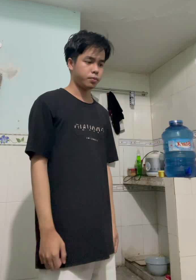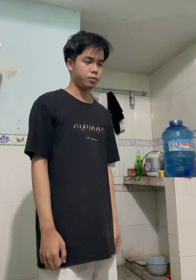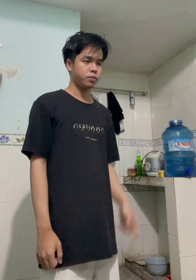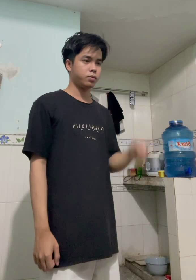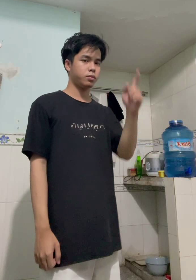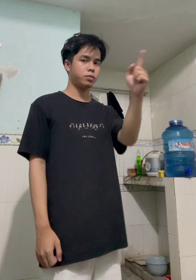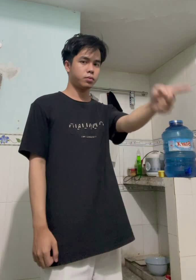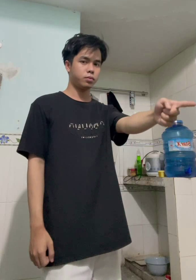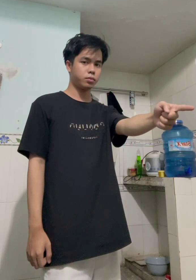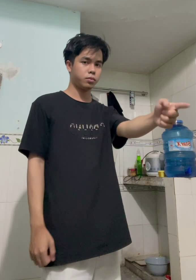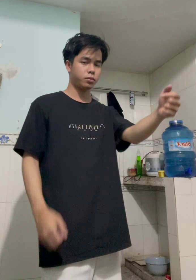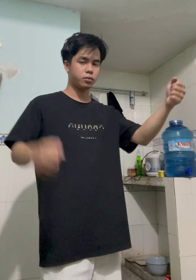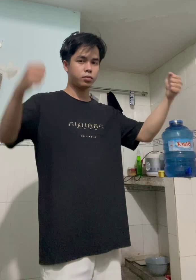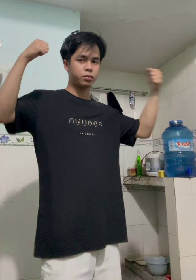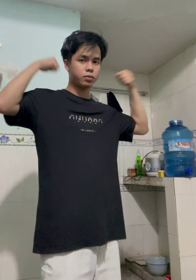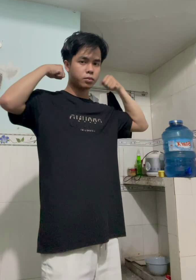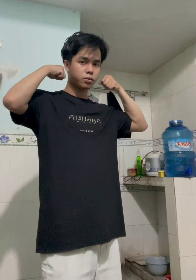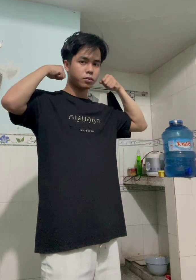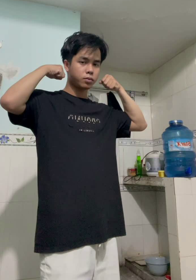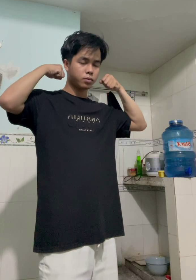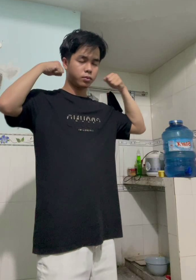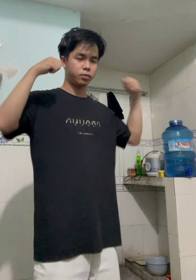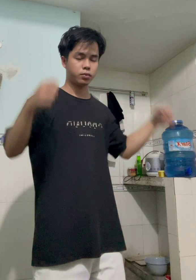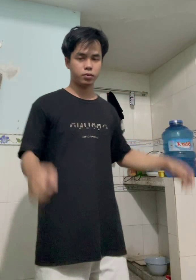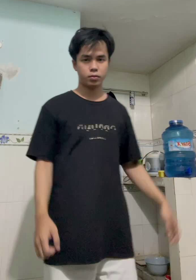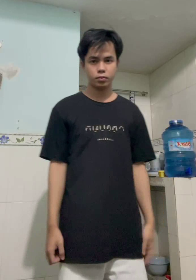ban khoe khong